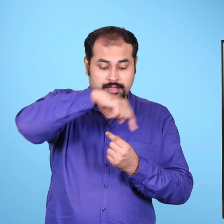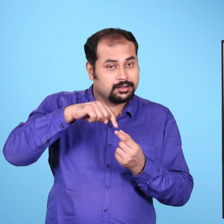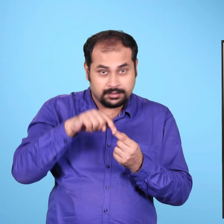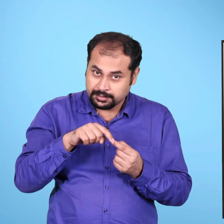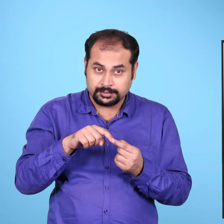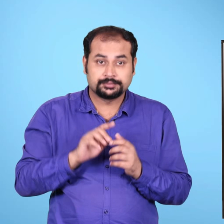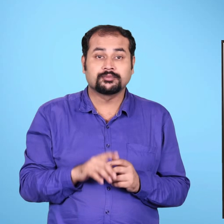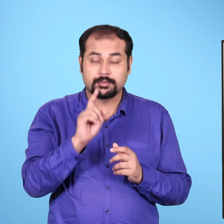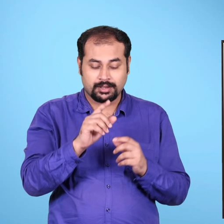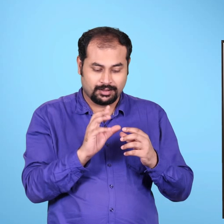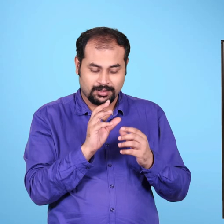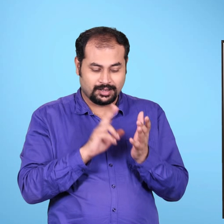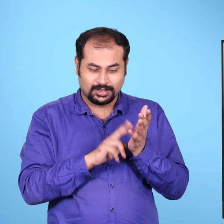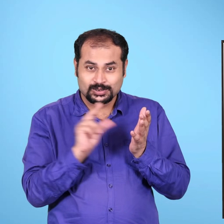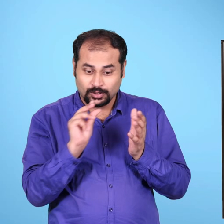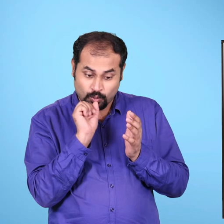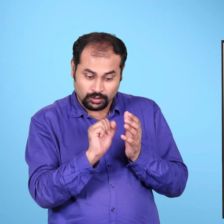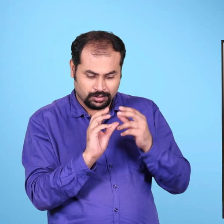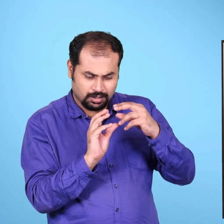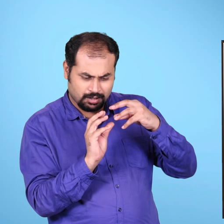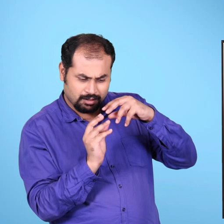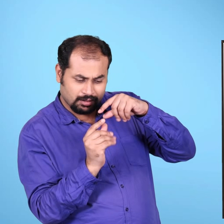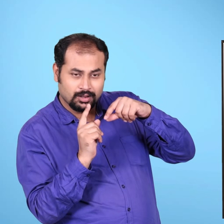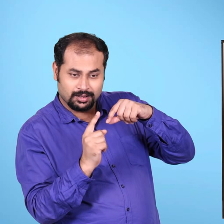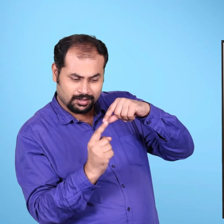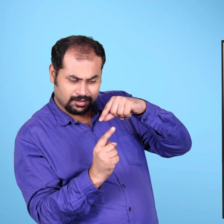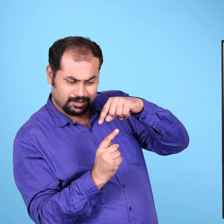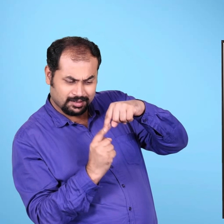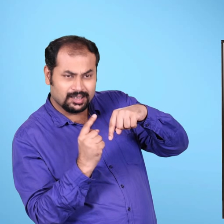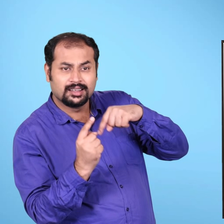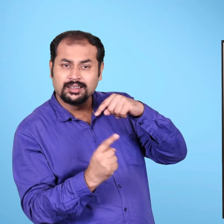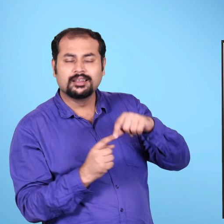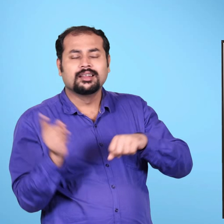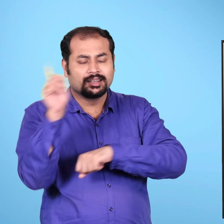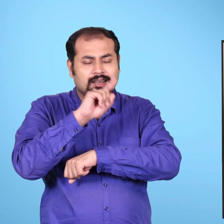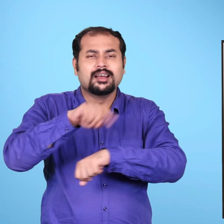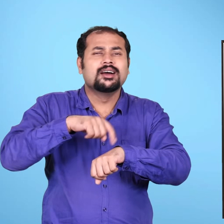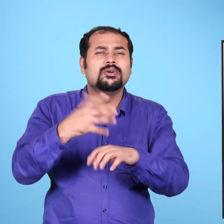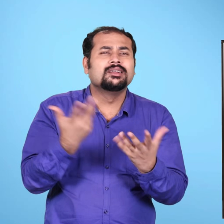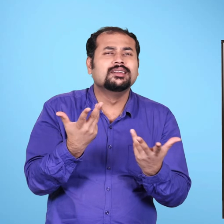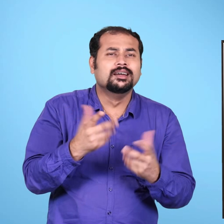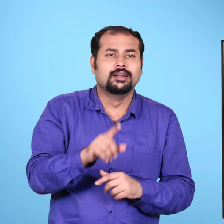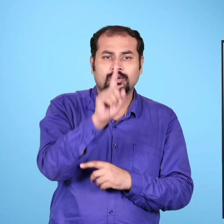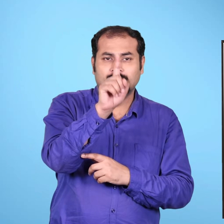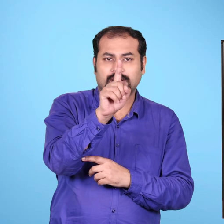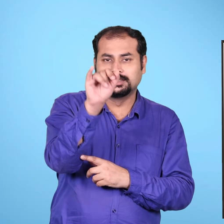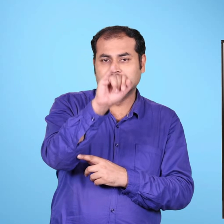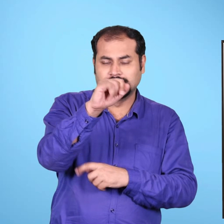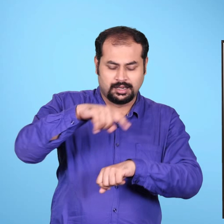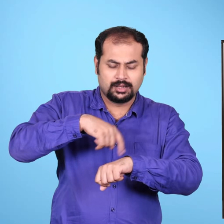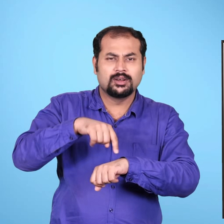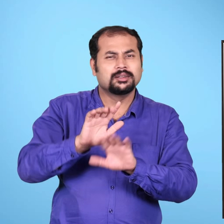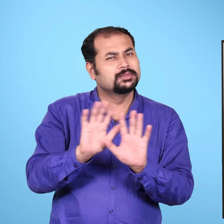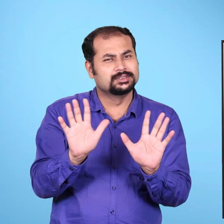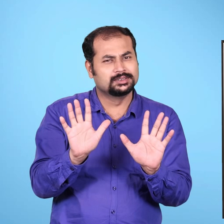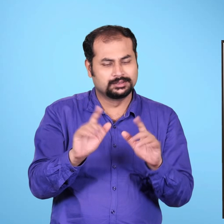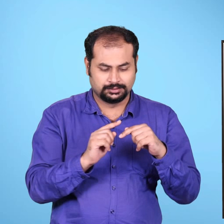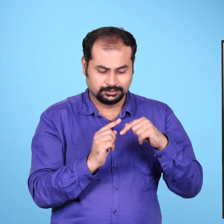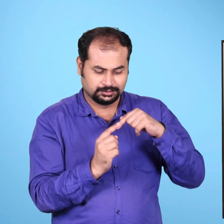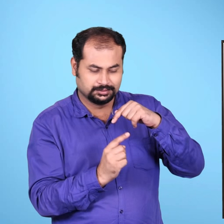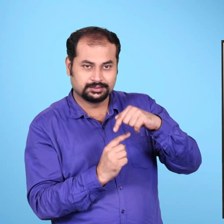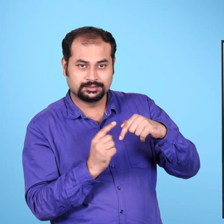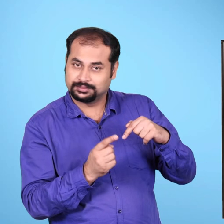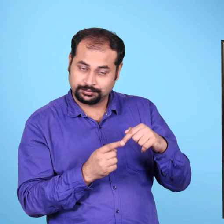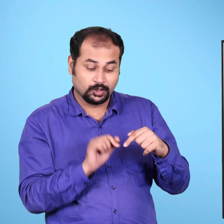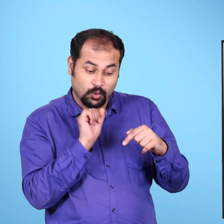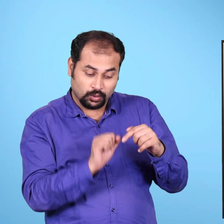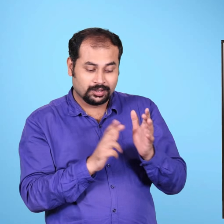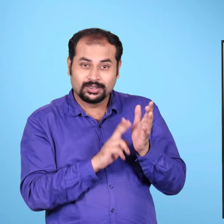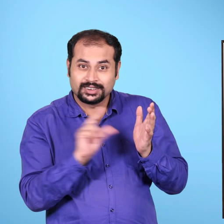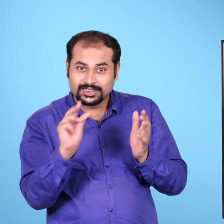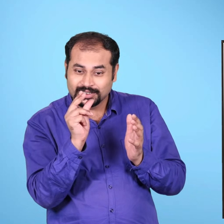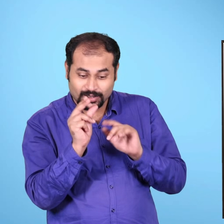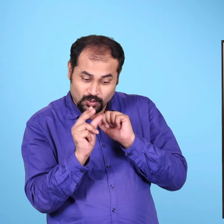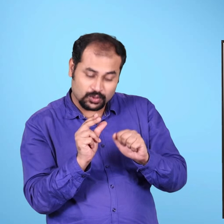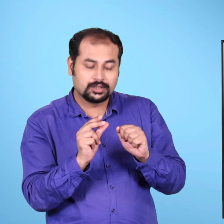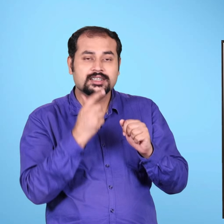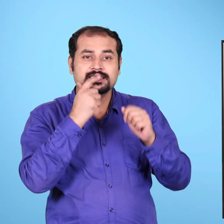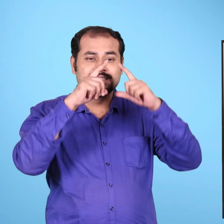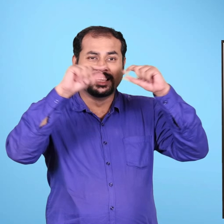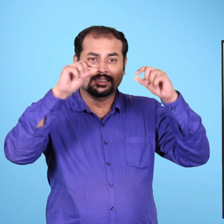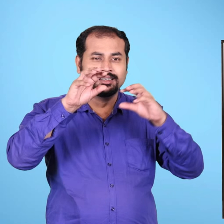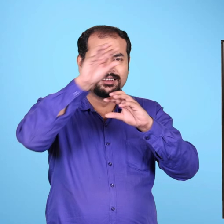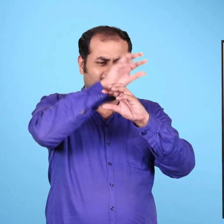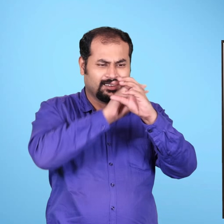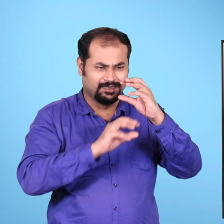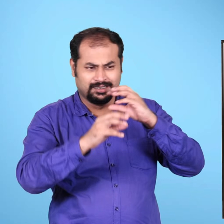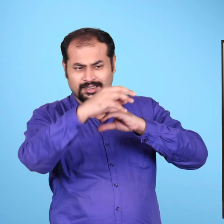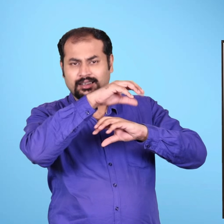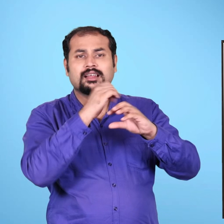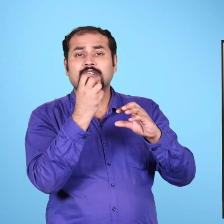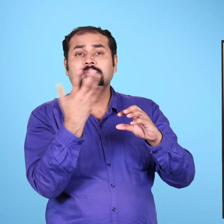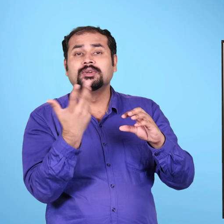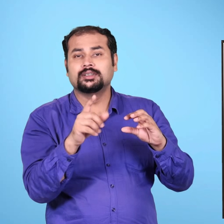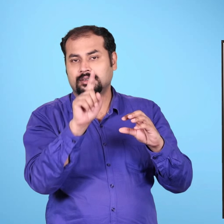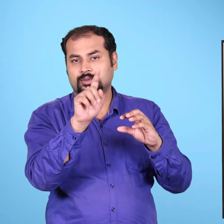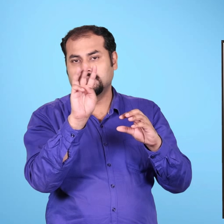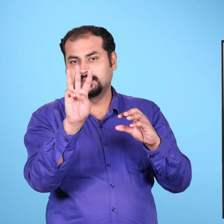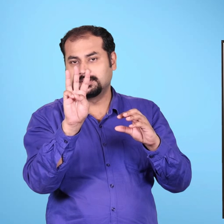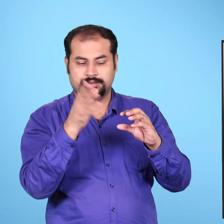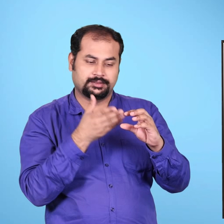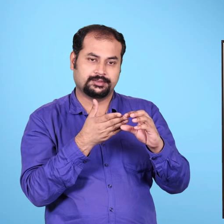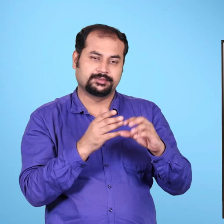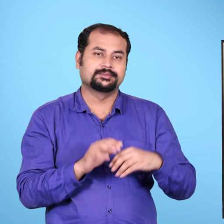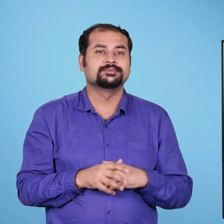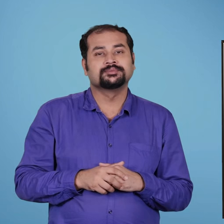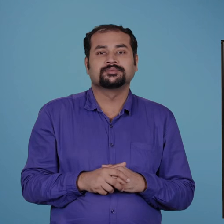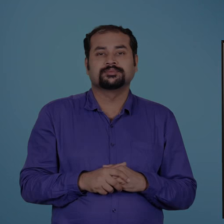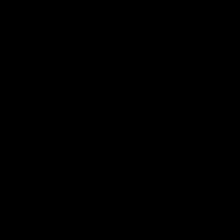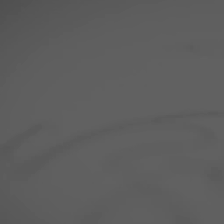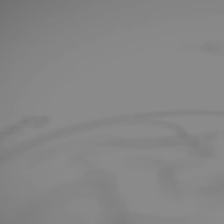and around 16 hours for one rotation on its axis. It has around 13 moons.